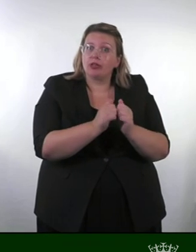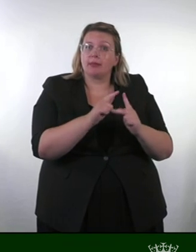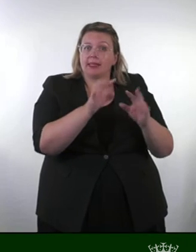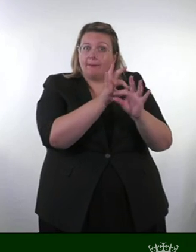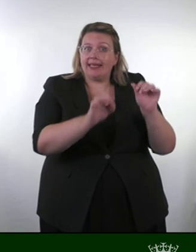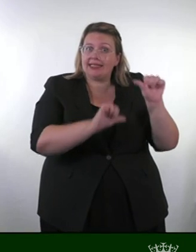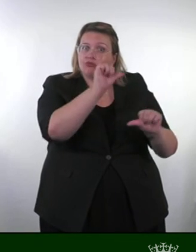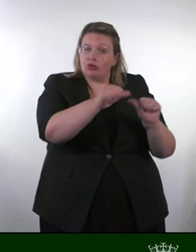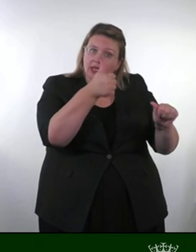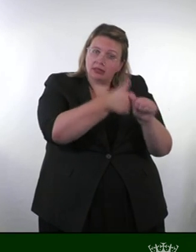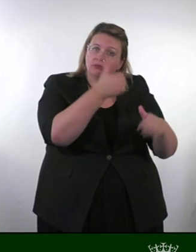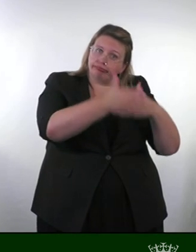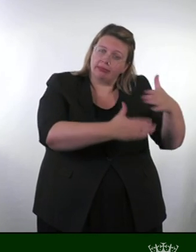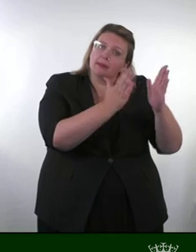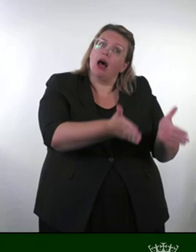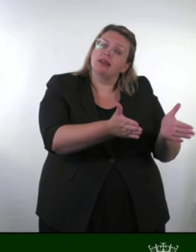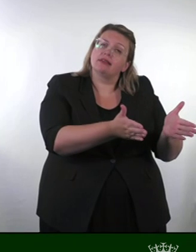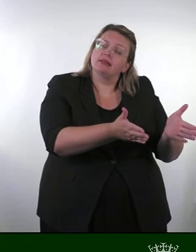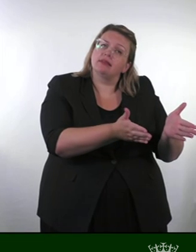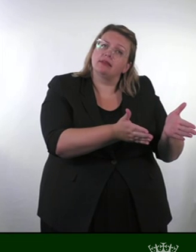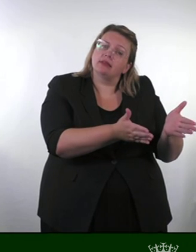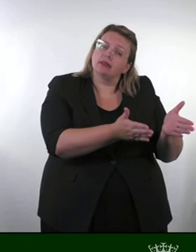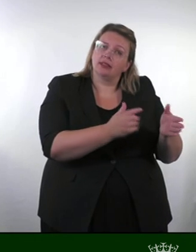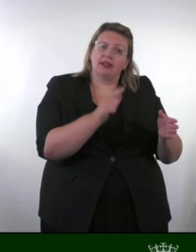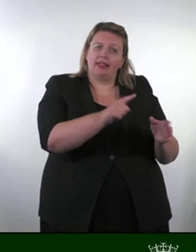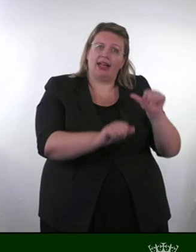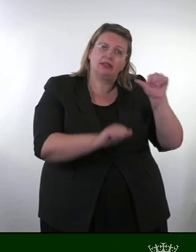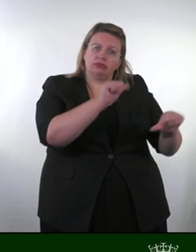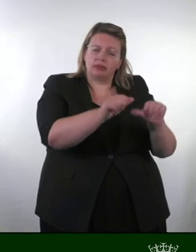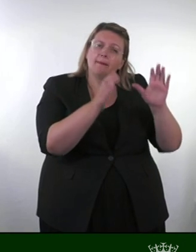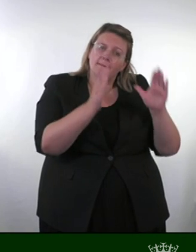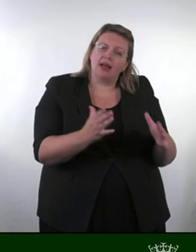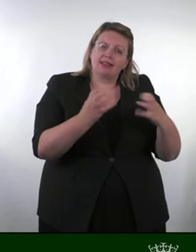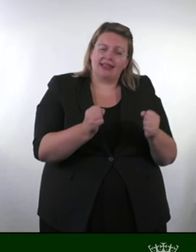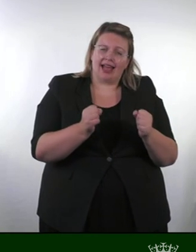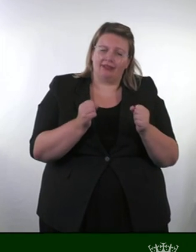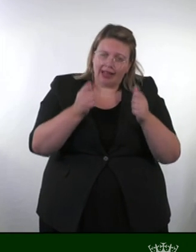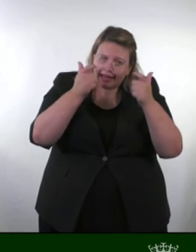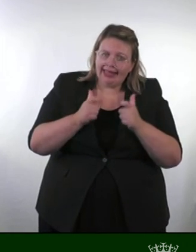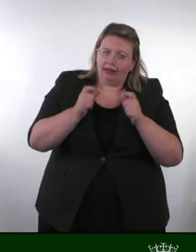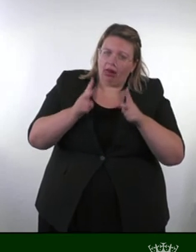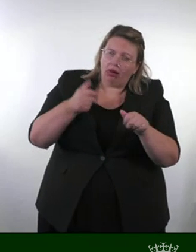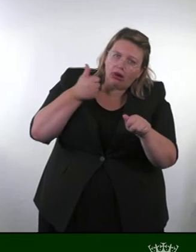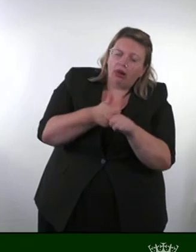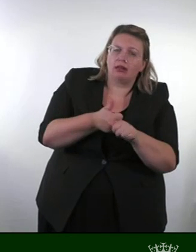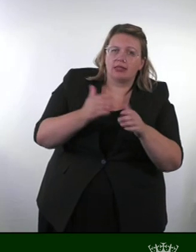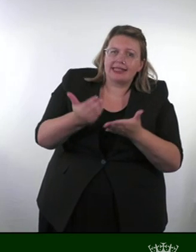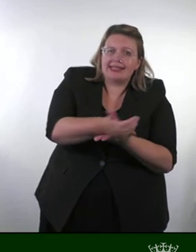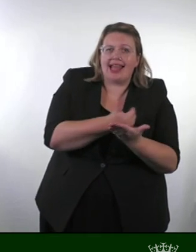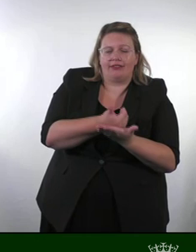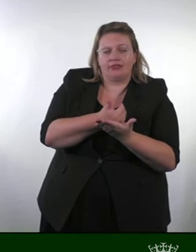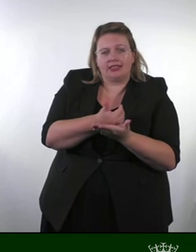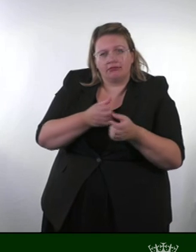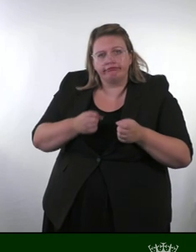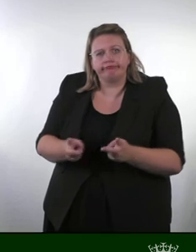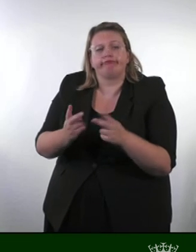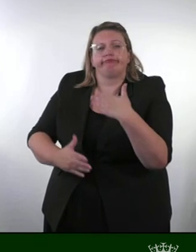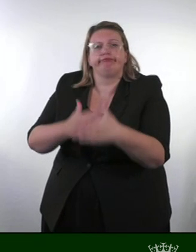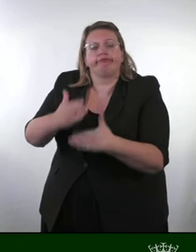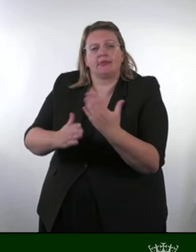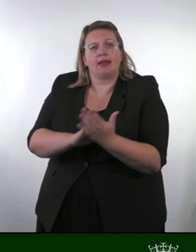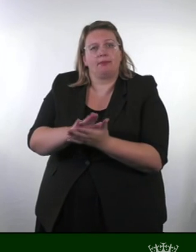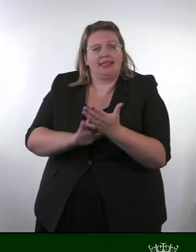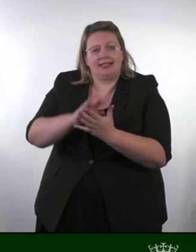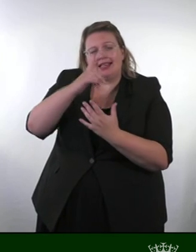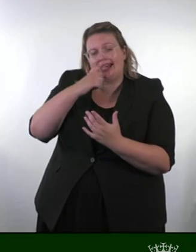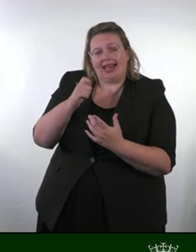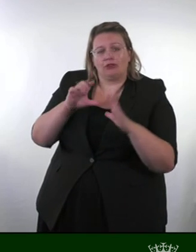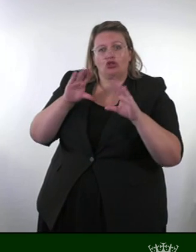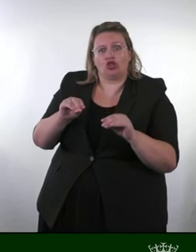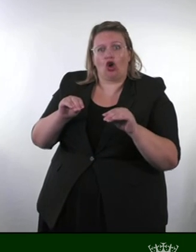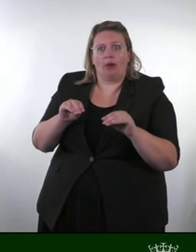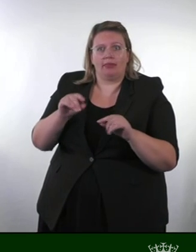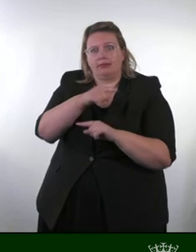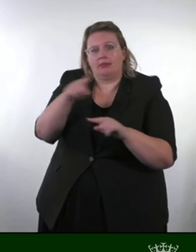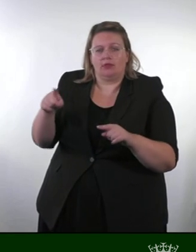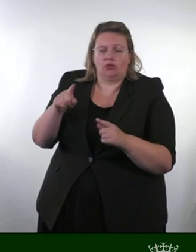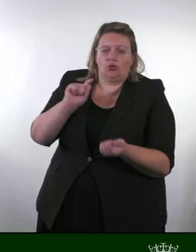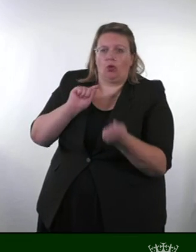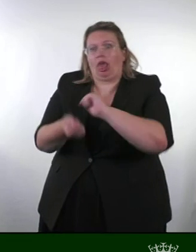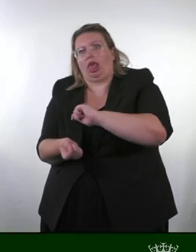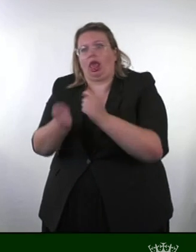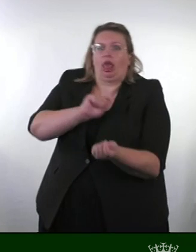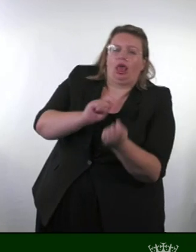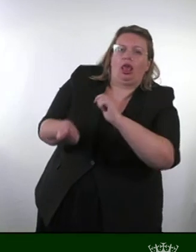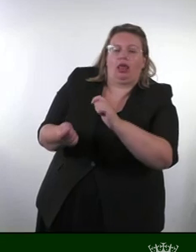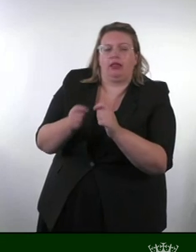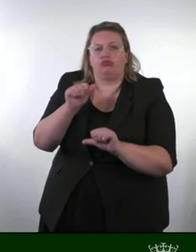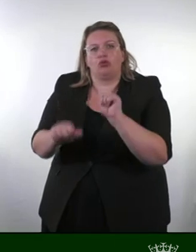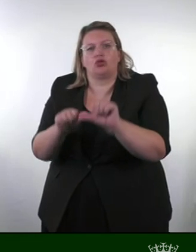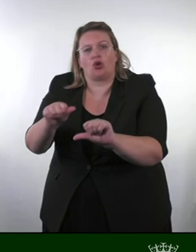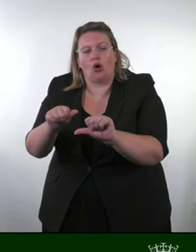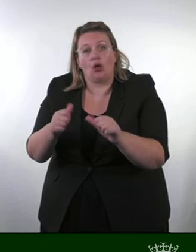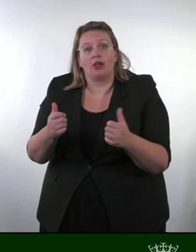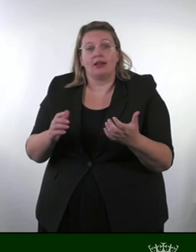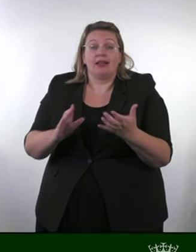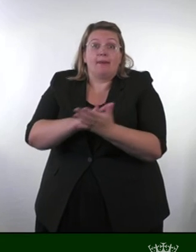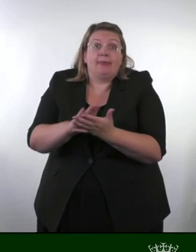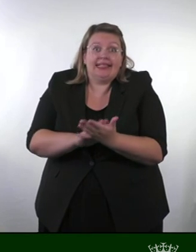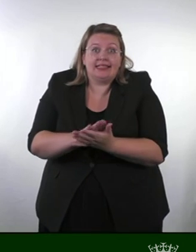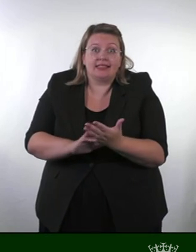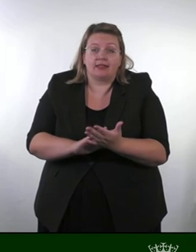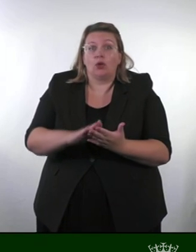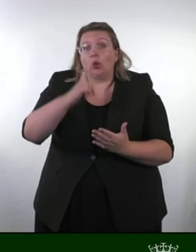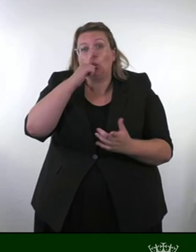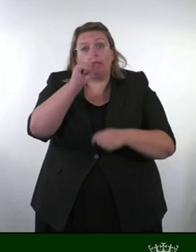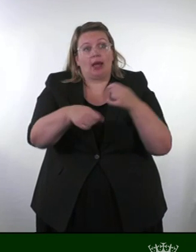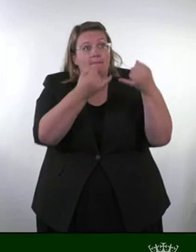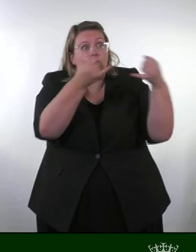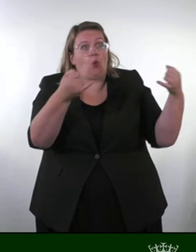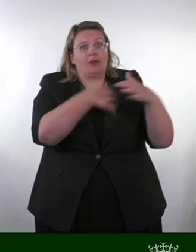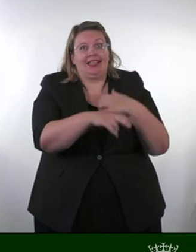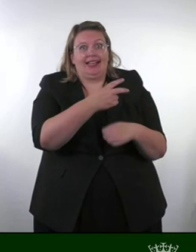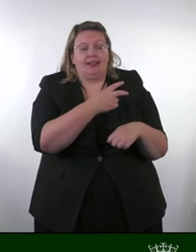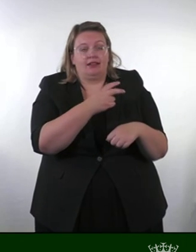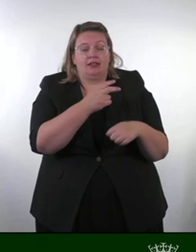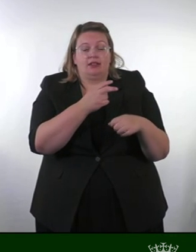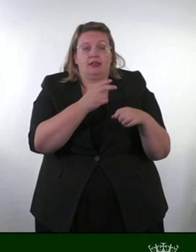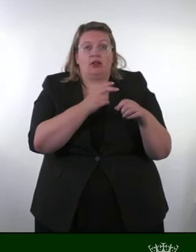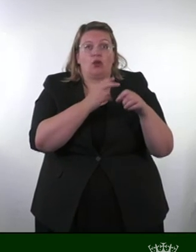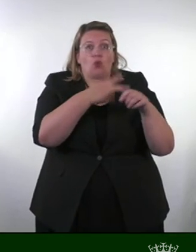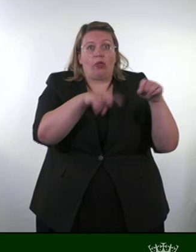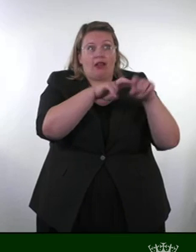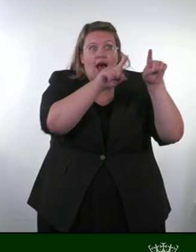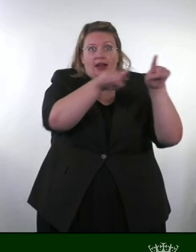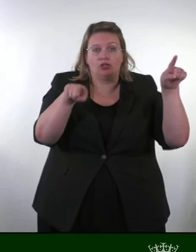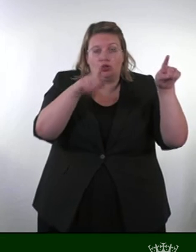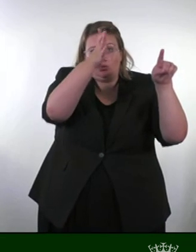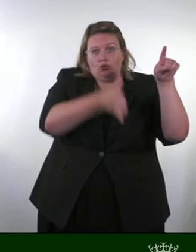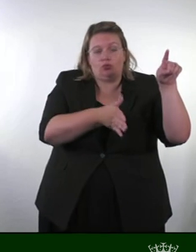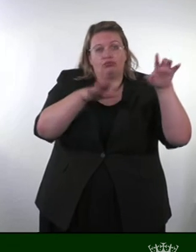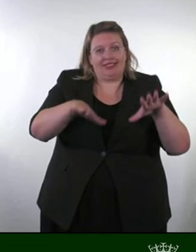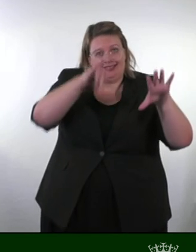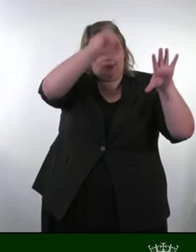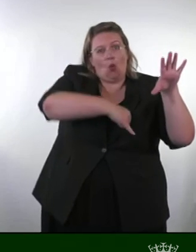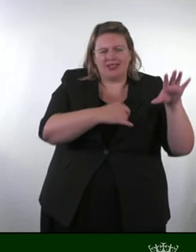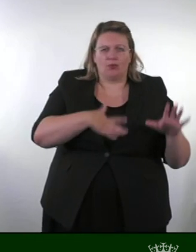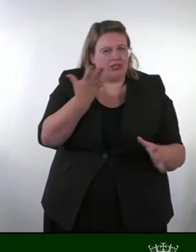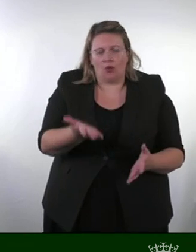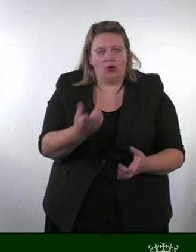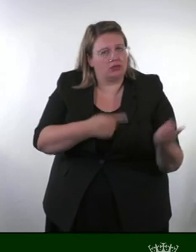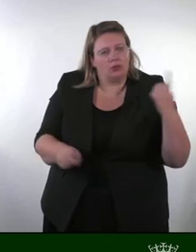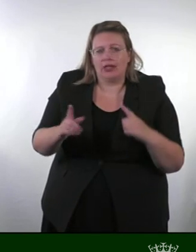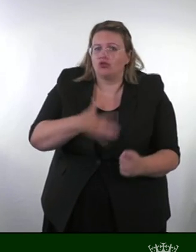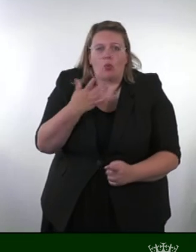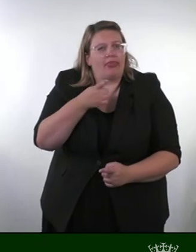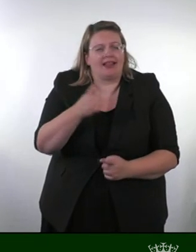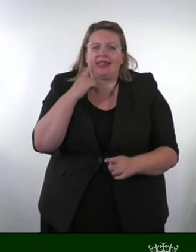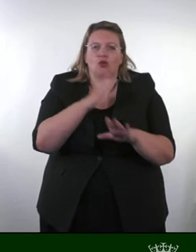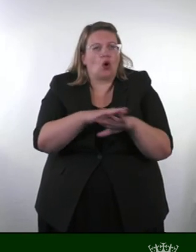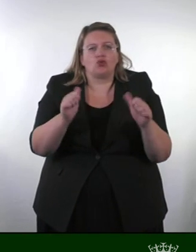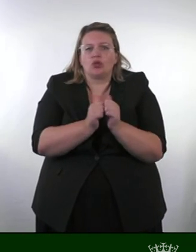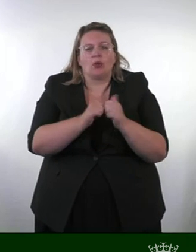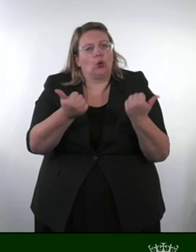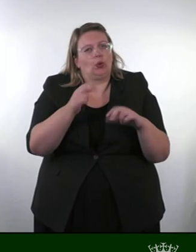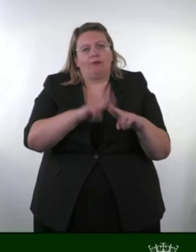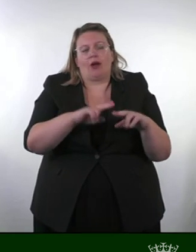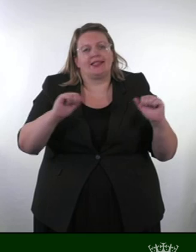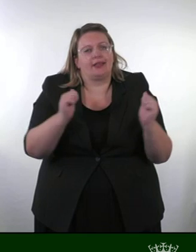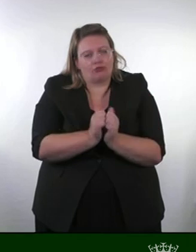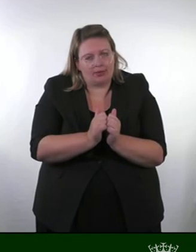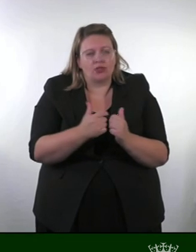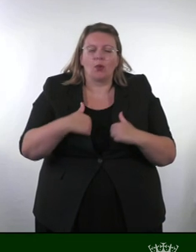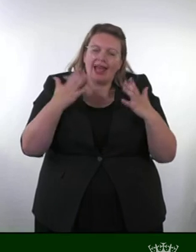To do that, we need a legal safety net to protect our country against extreme or irrational interpretations of the protocol that could lead to a border down the Irish sea in a way that I believe, and I think Members around the House believe, would be prejudicial to the interests of the Good Friday agreement and prejudicial to the